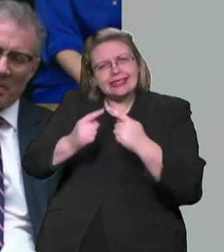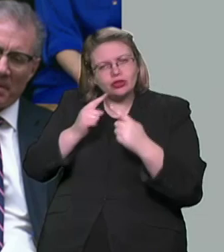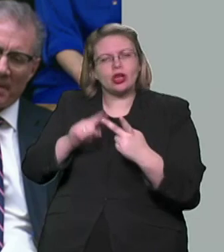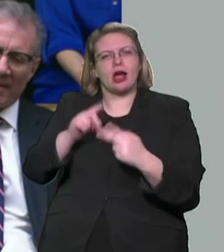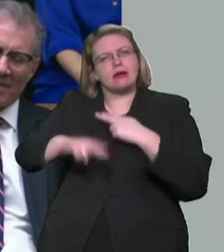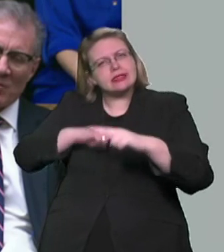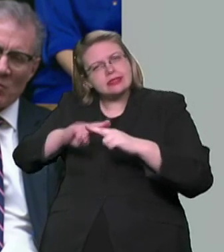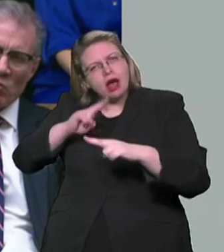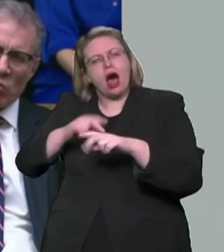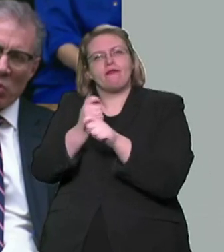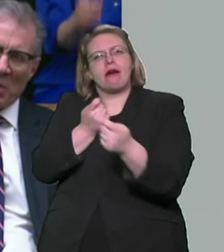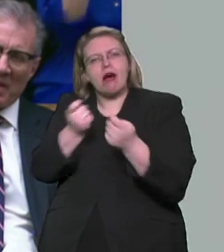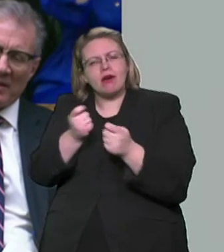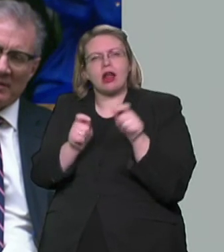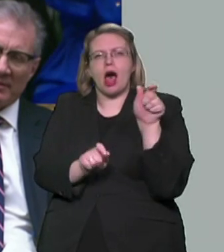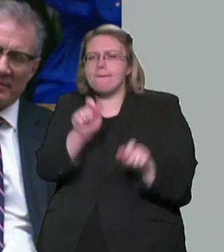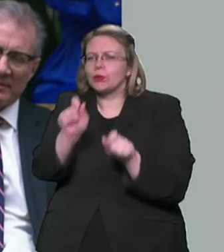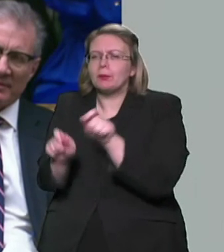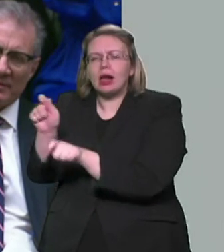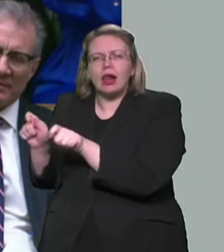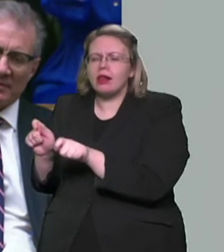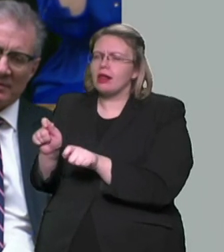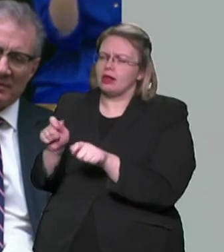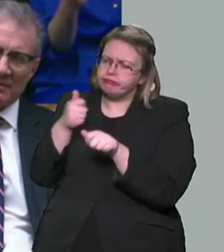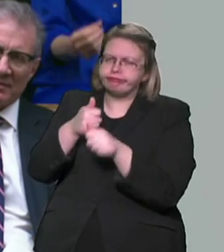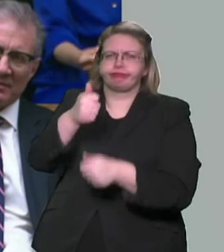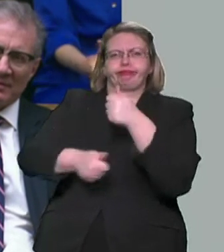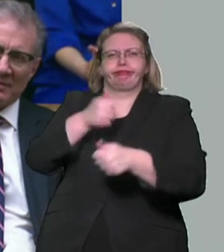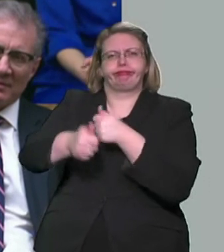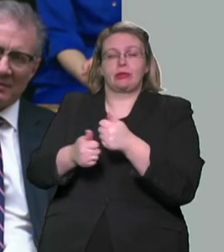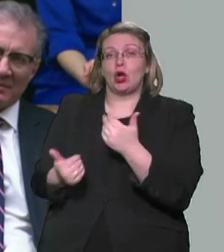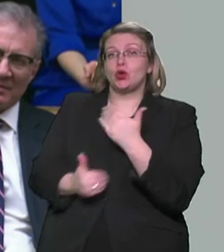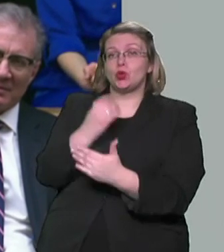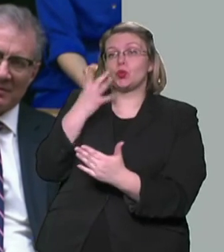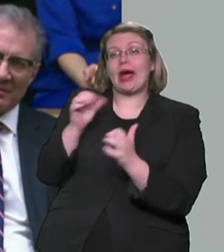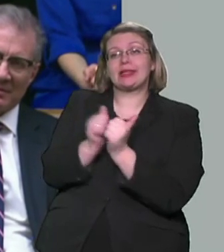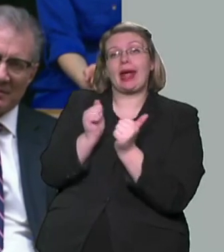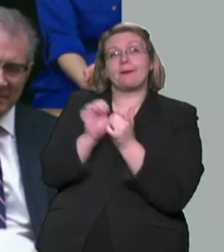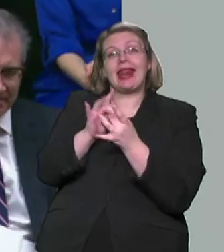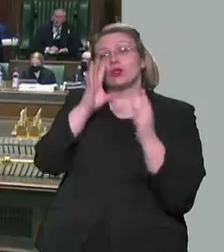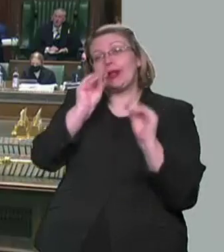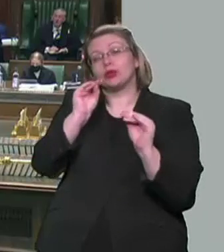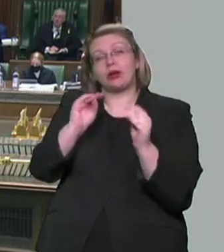Does he agree that the new education White Paper offers a blueprint for our schools that we can all be proud of?